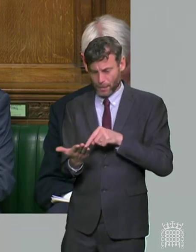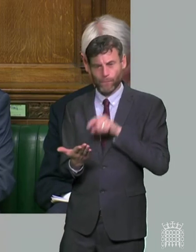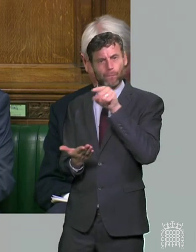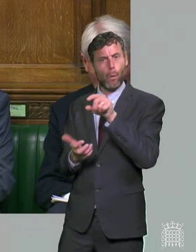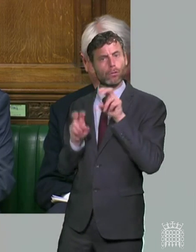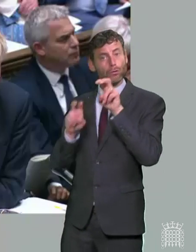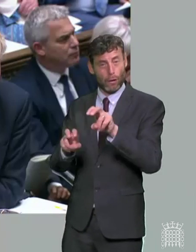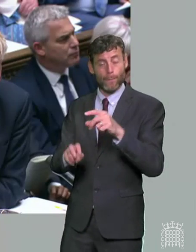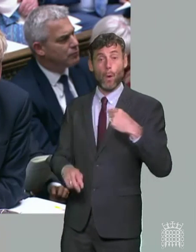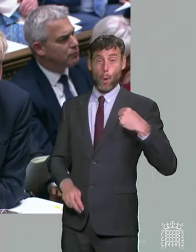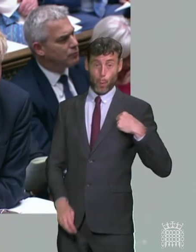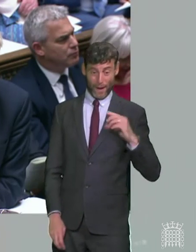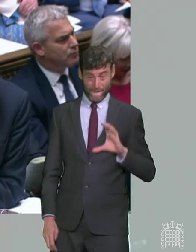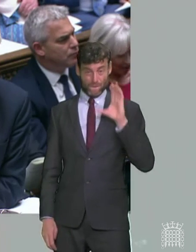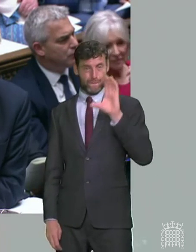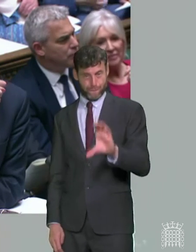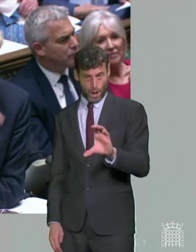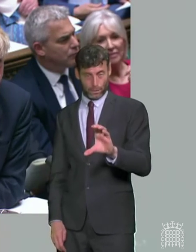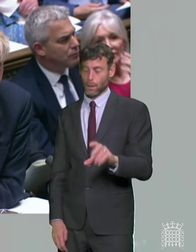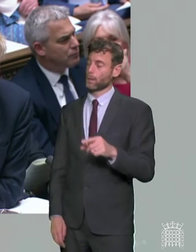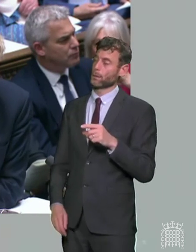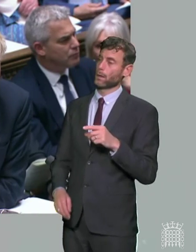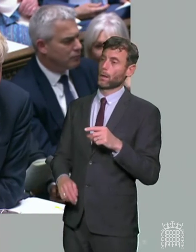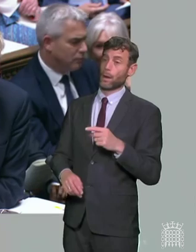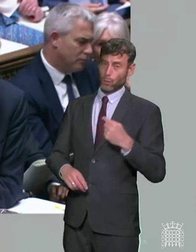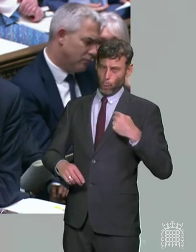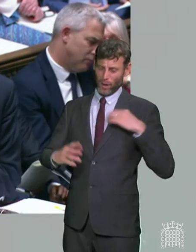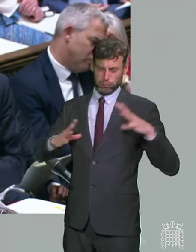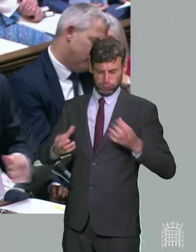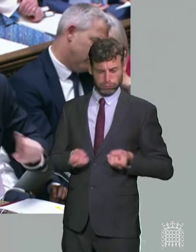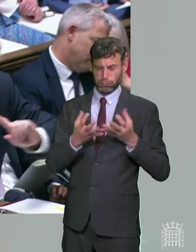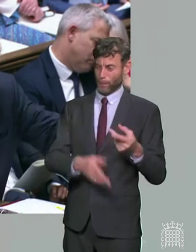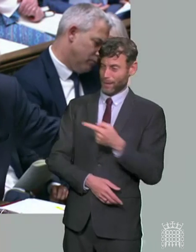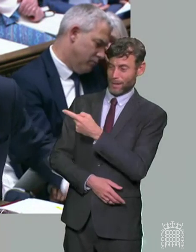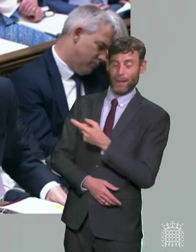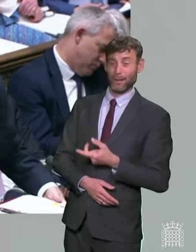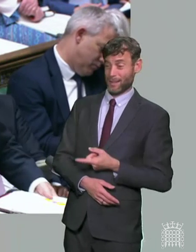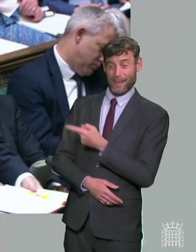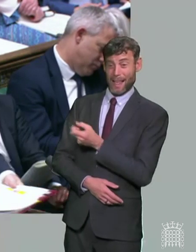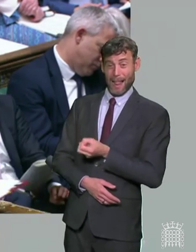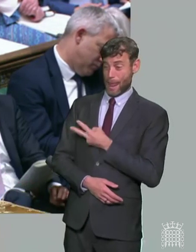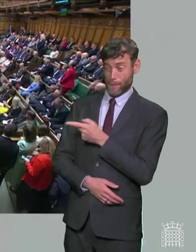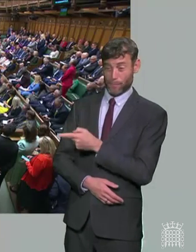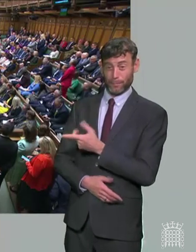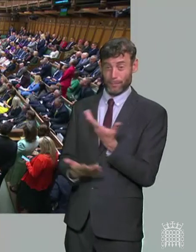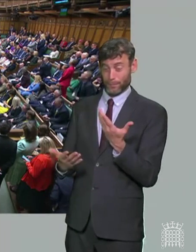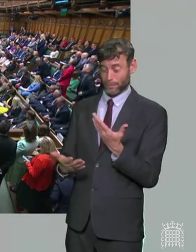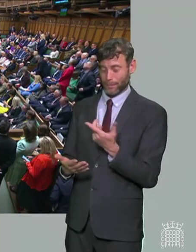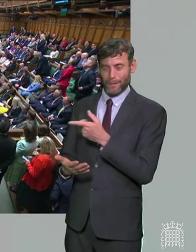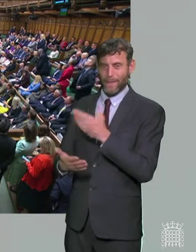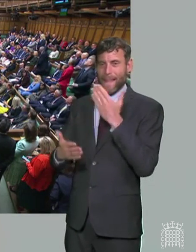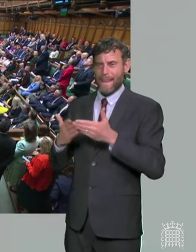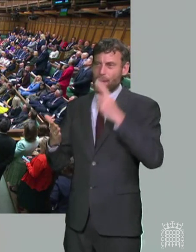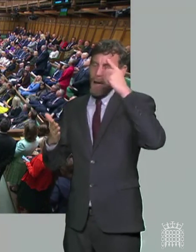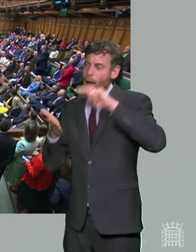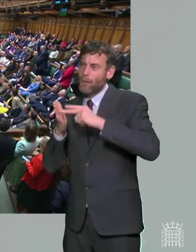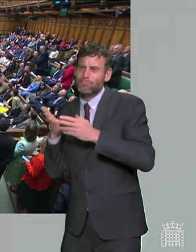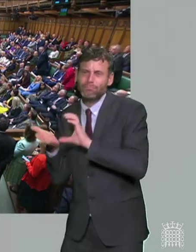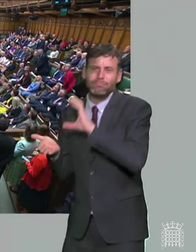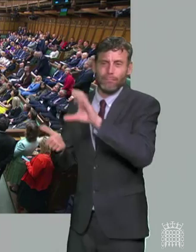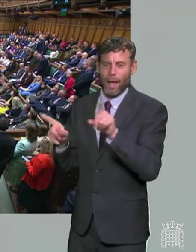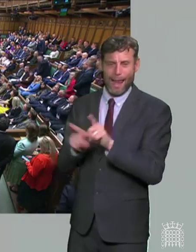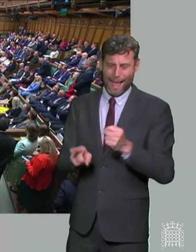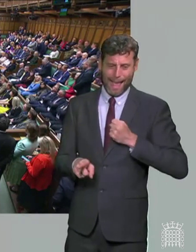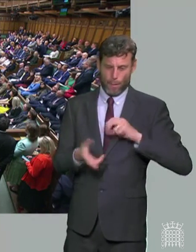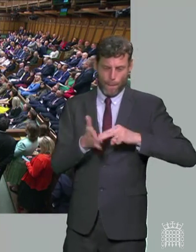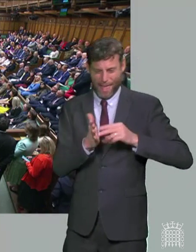We are putting the funding in, which is unlike anything that the Labour party could ever have delivered.